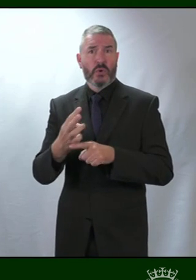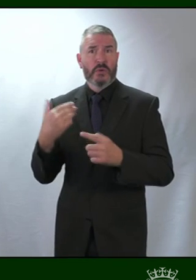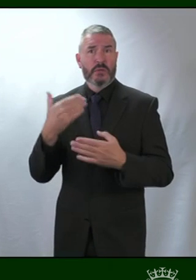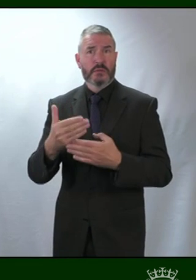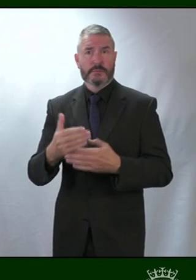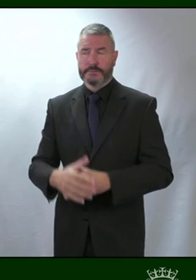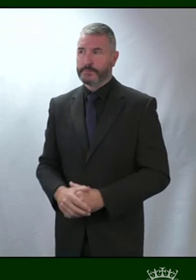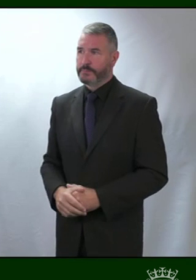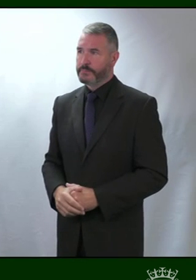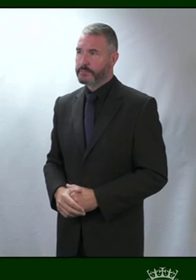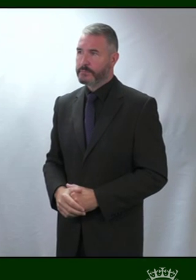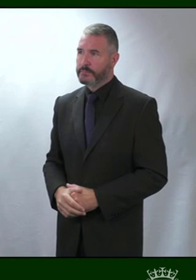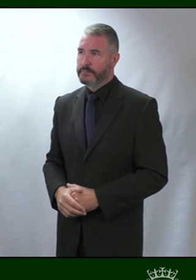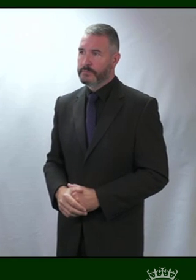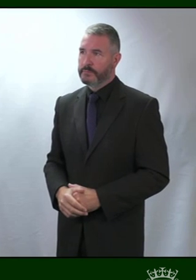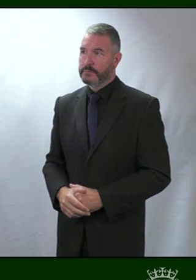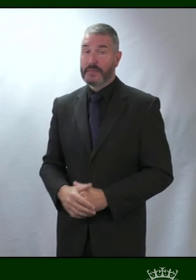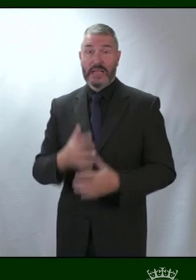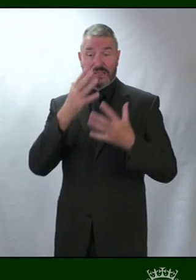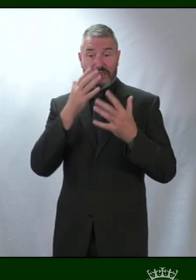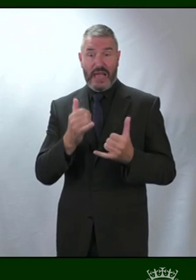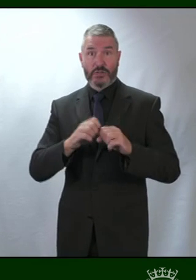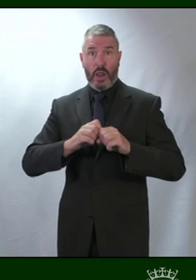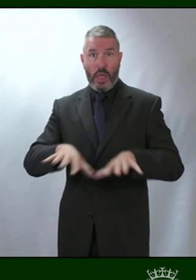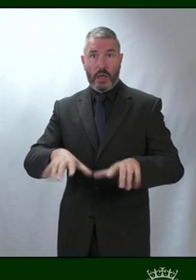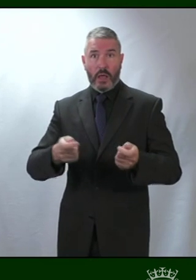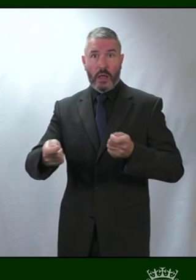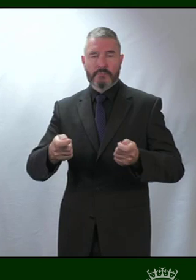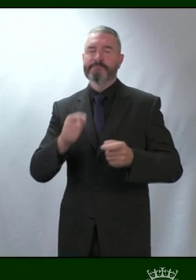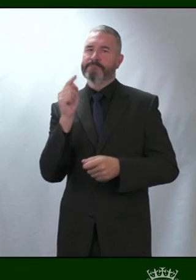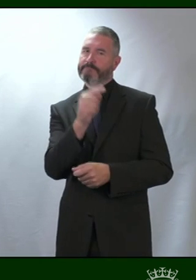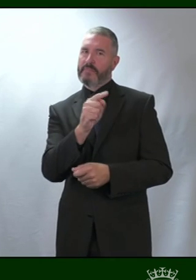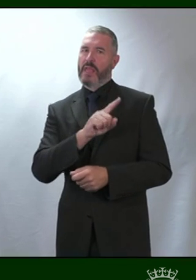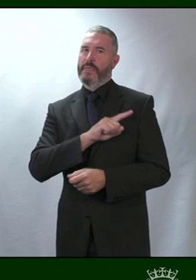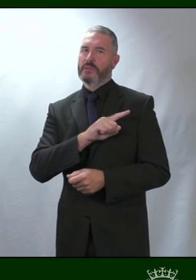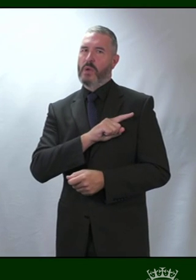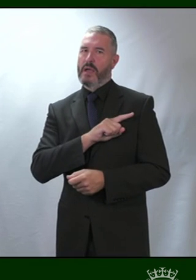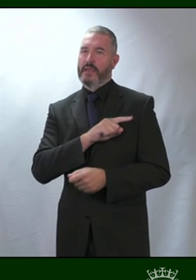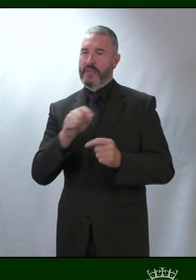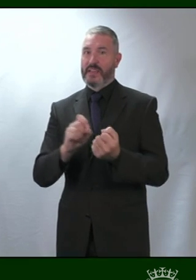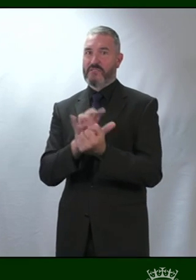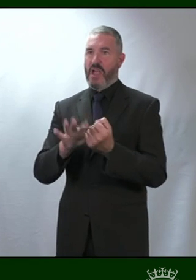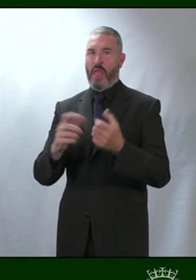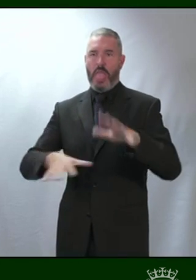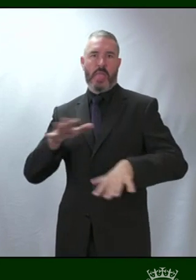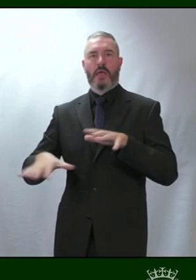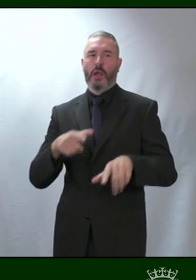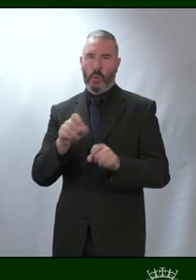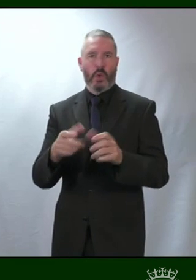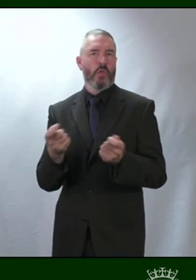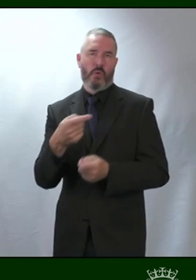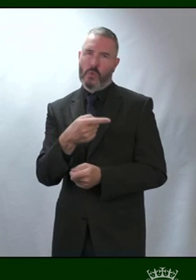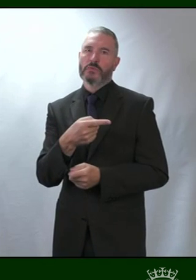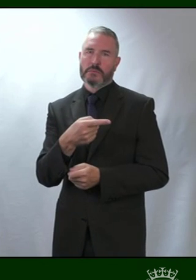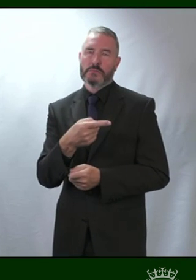The reality is that losing control of testing is a major reason why the Prime Minister is losing control of the virus.